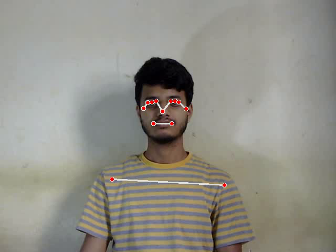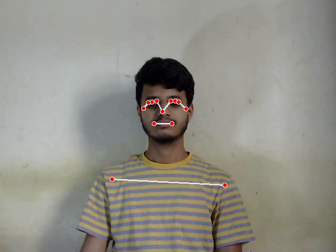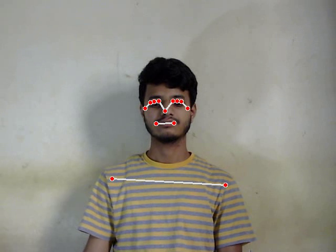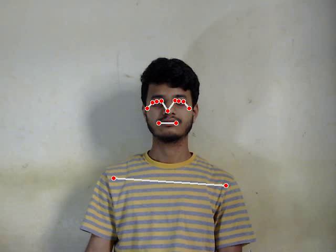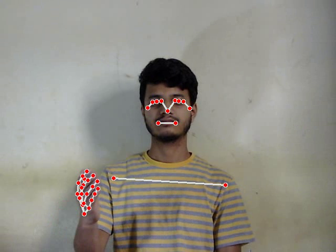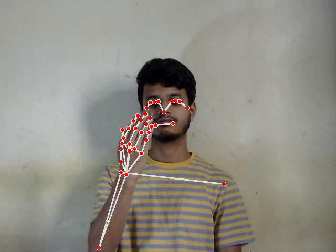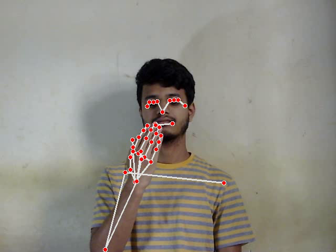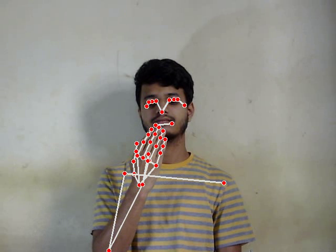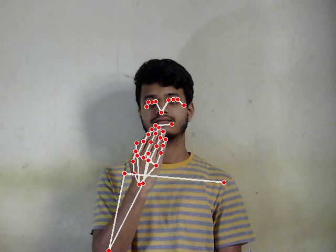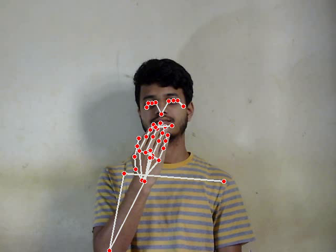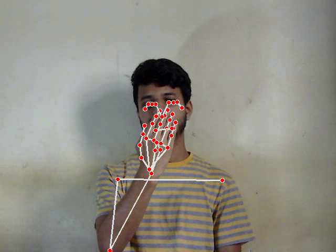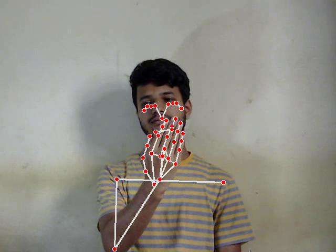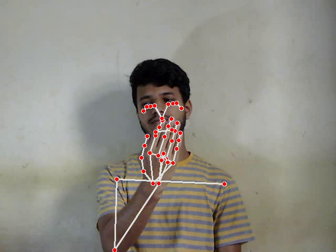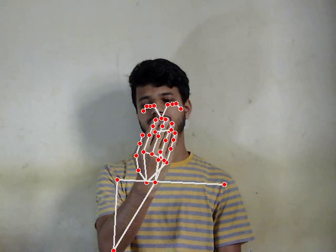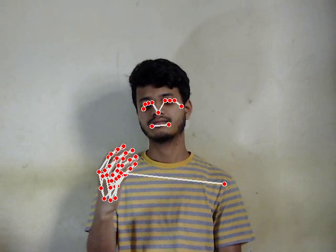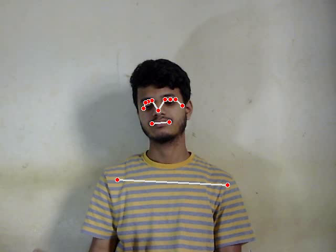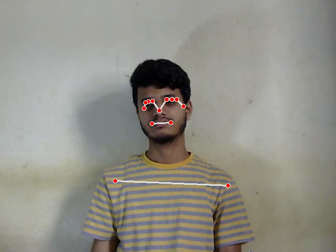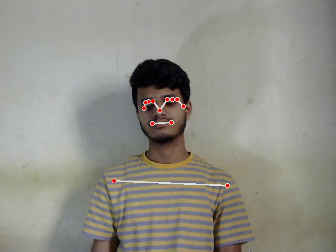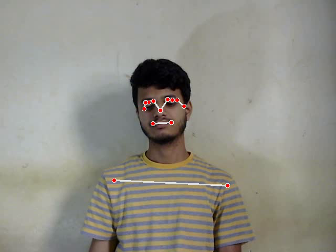thank you